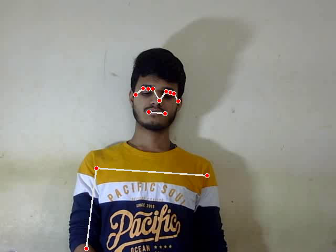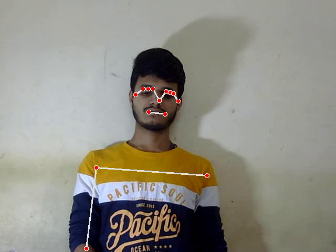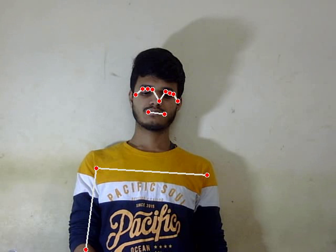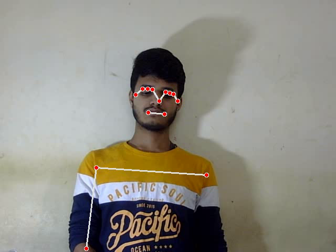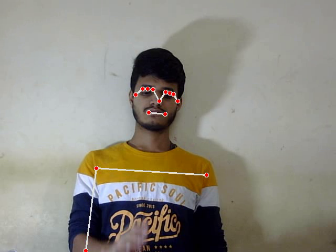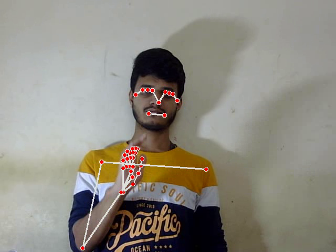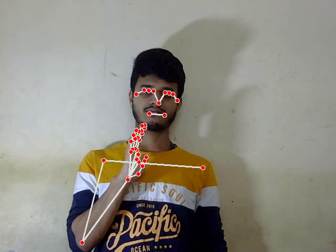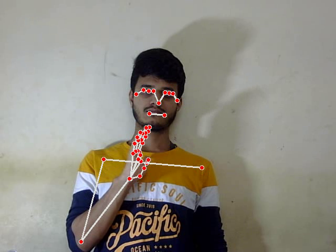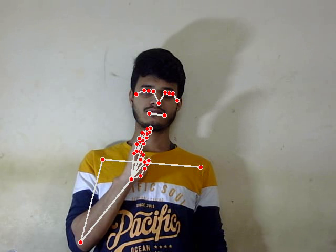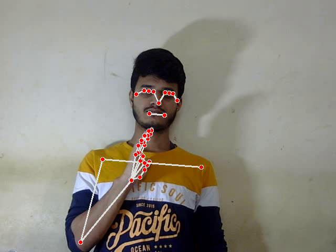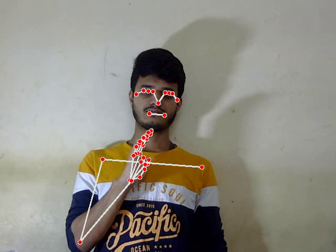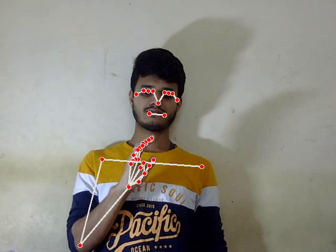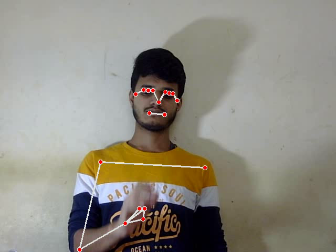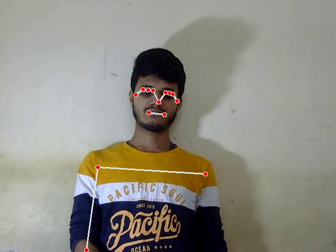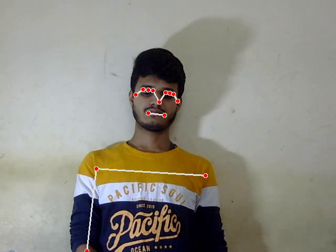fine